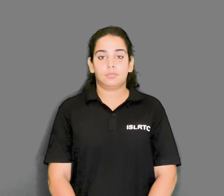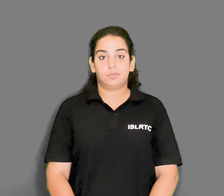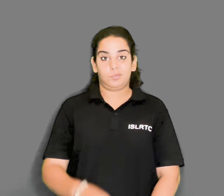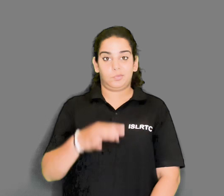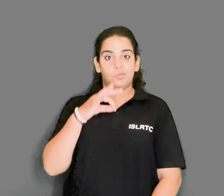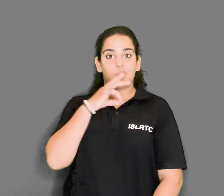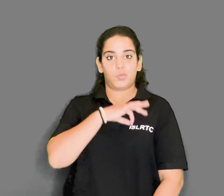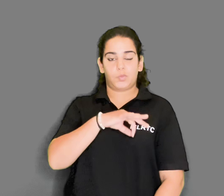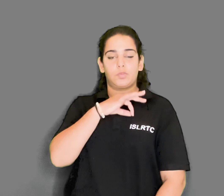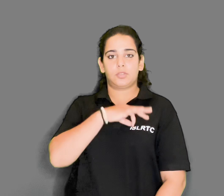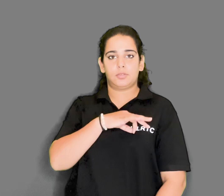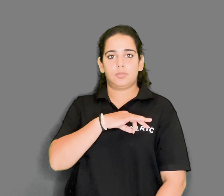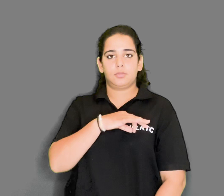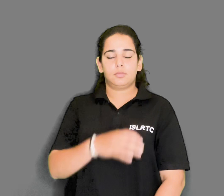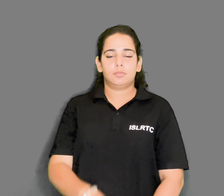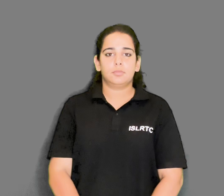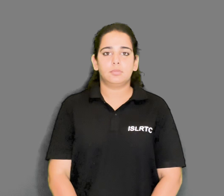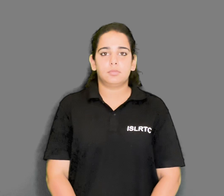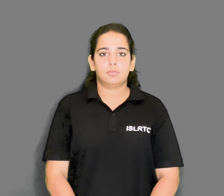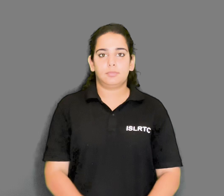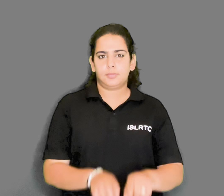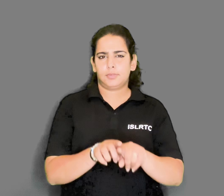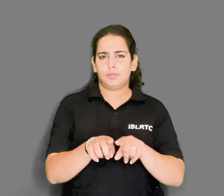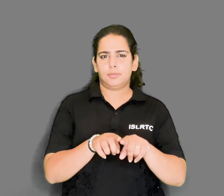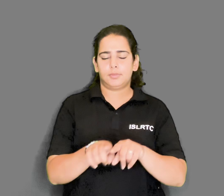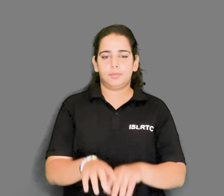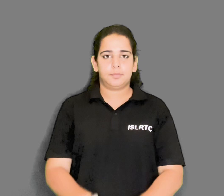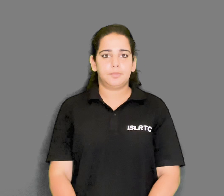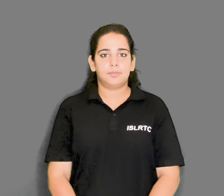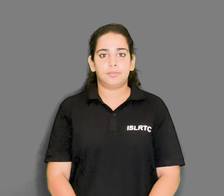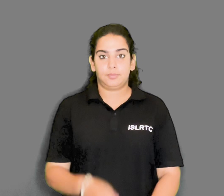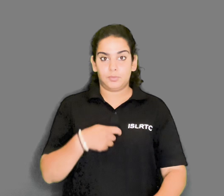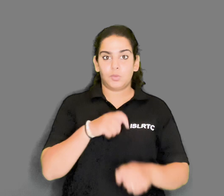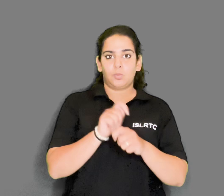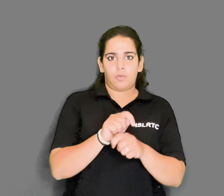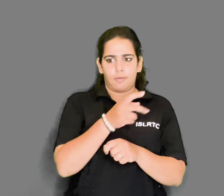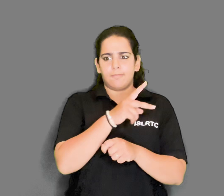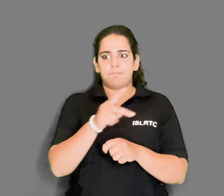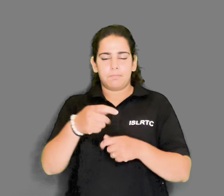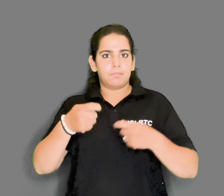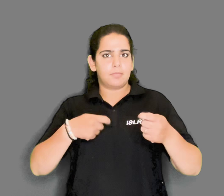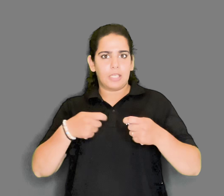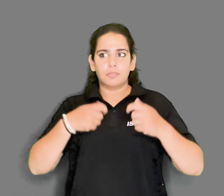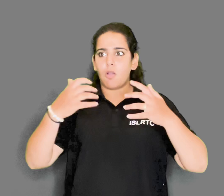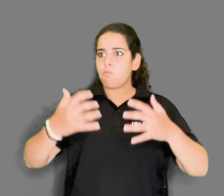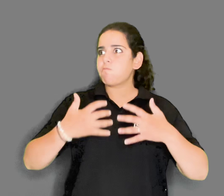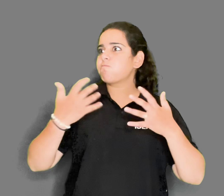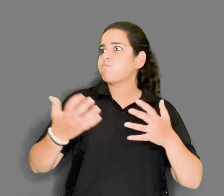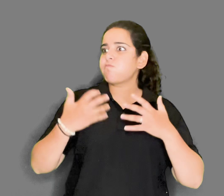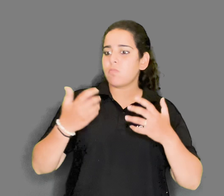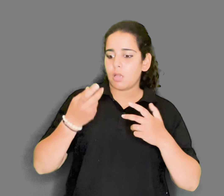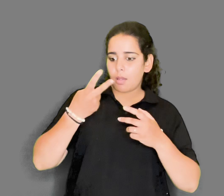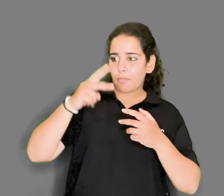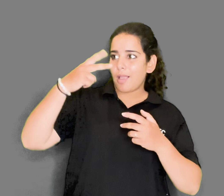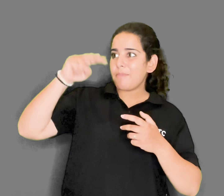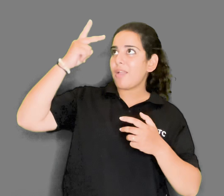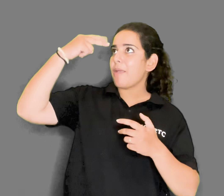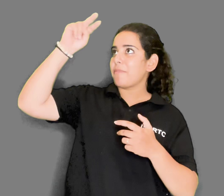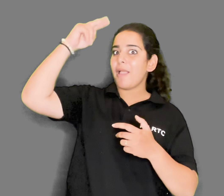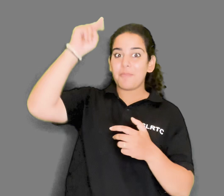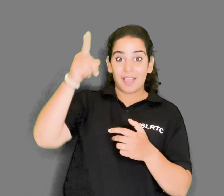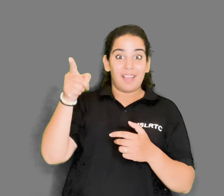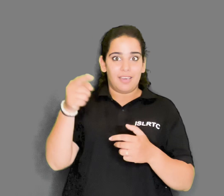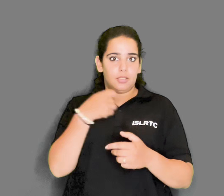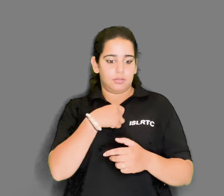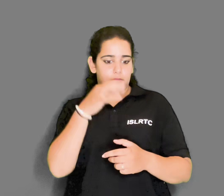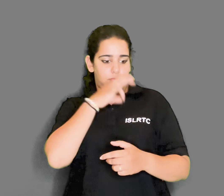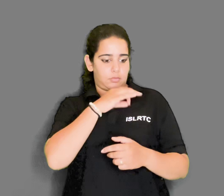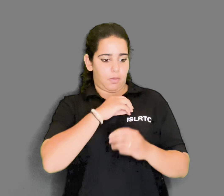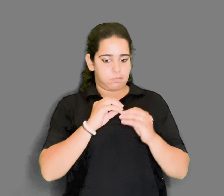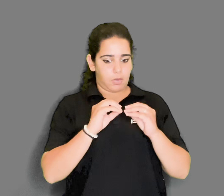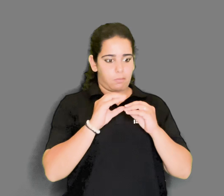Profitability a measure of an organization's profit relative to its expenses